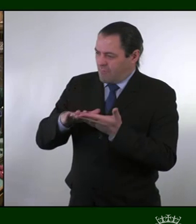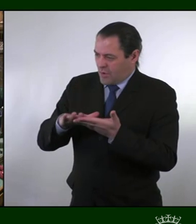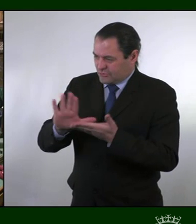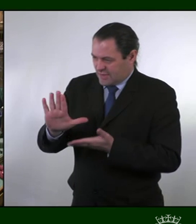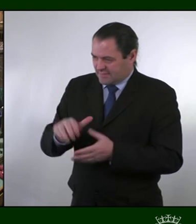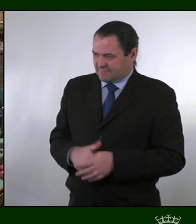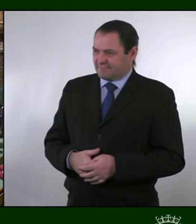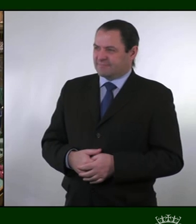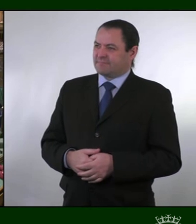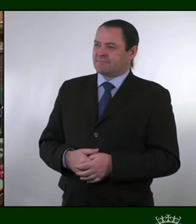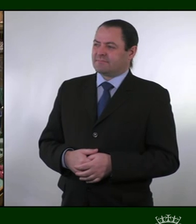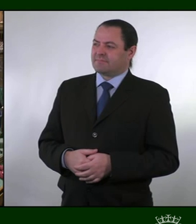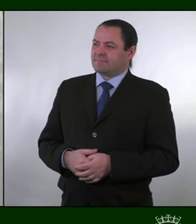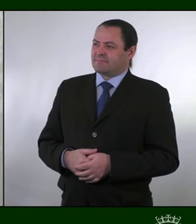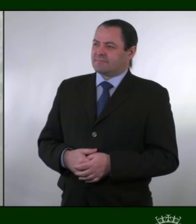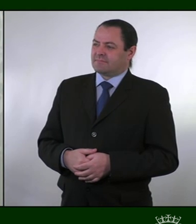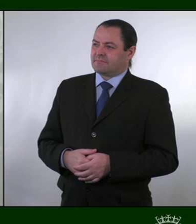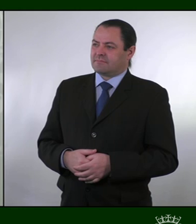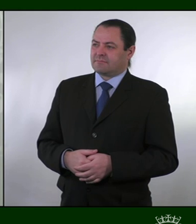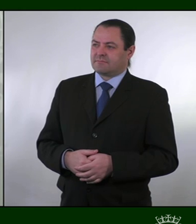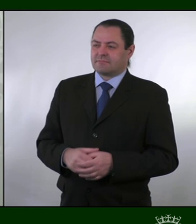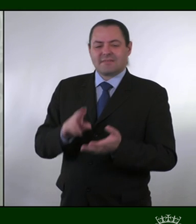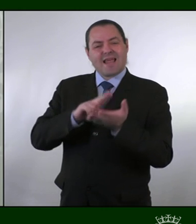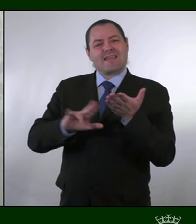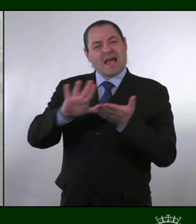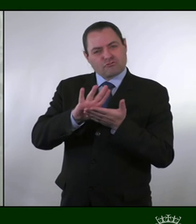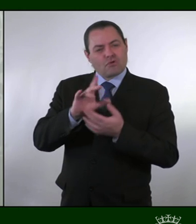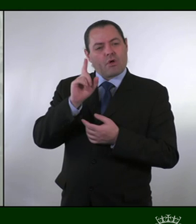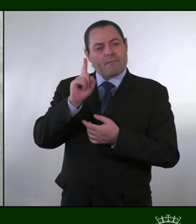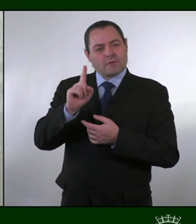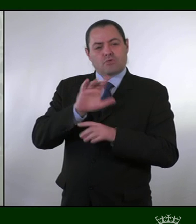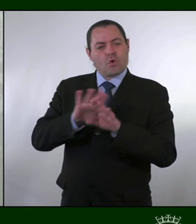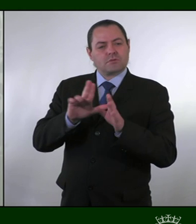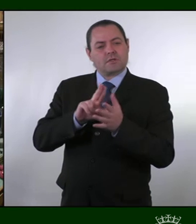Mr Speaker, I am so sorry. They are national but not nationalist; I see.